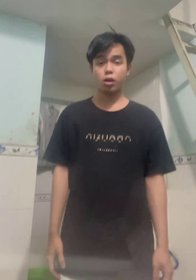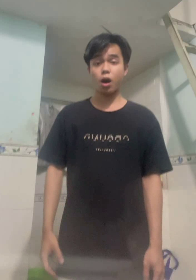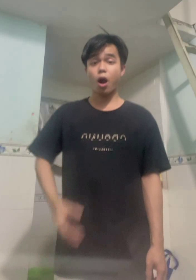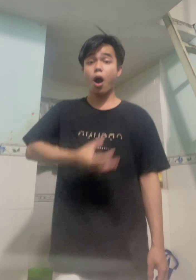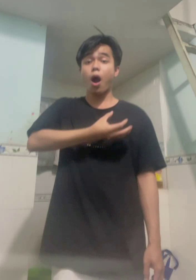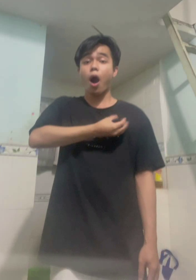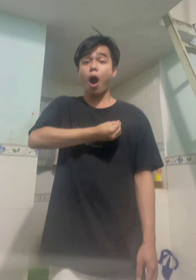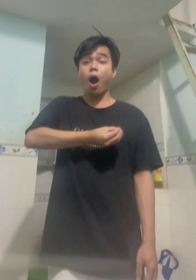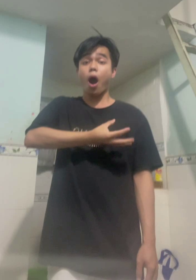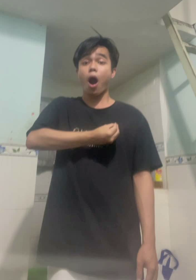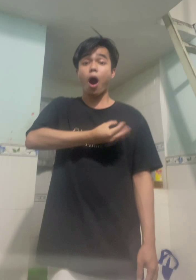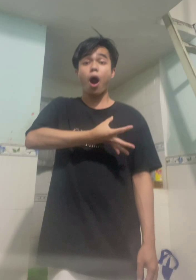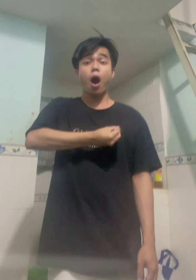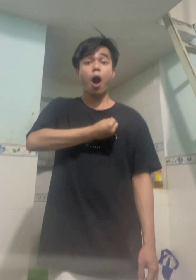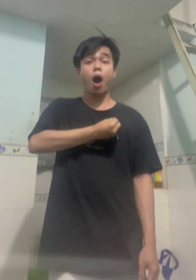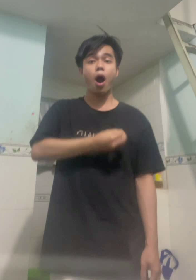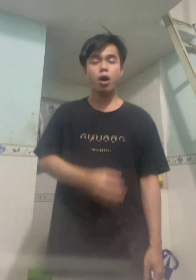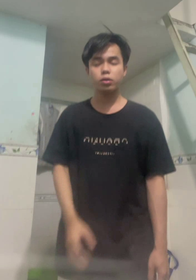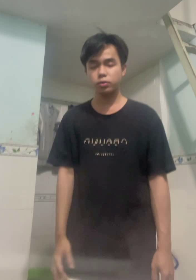lo so